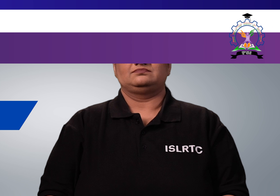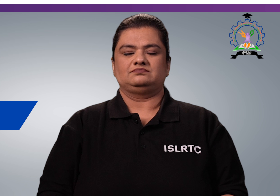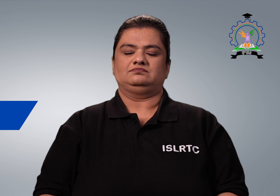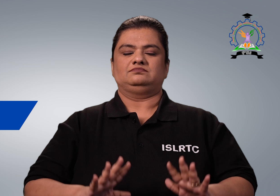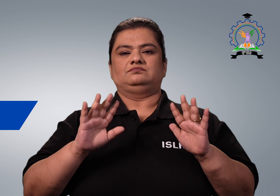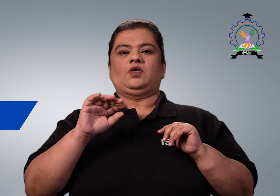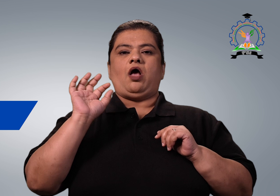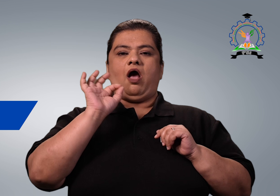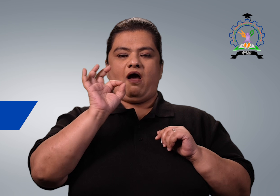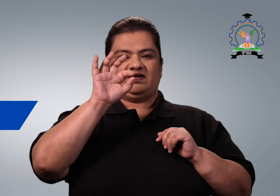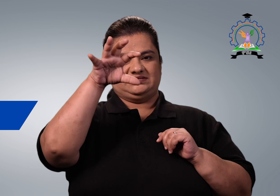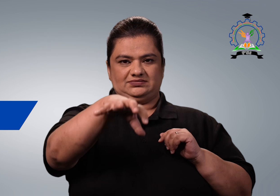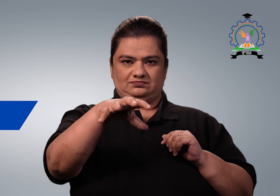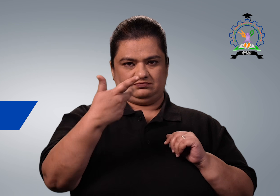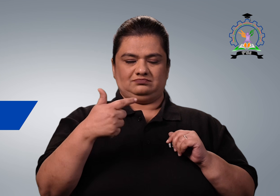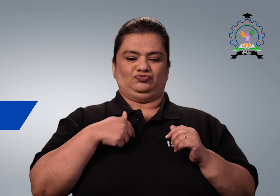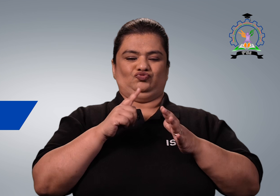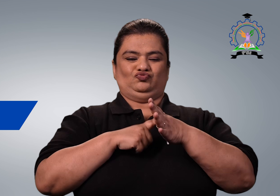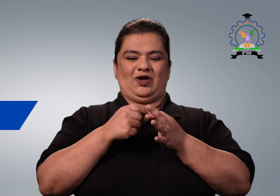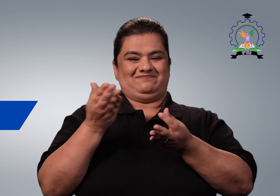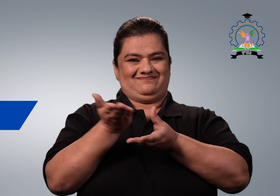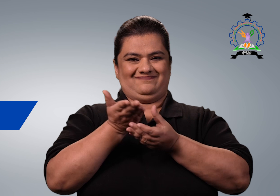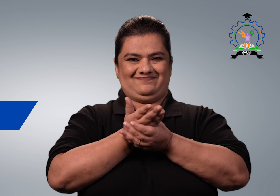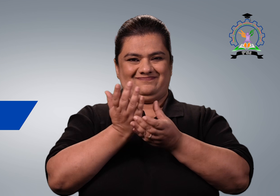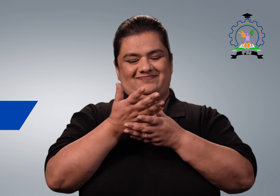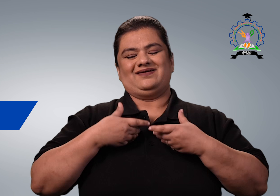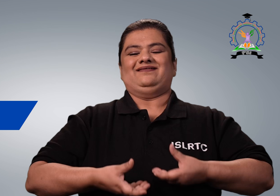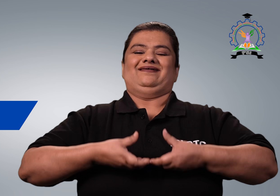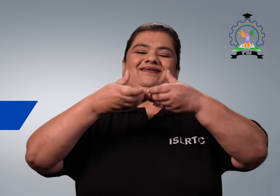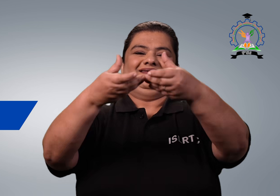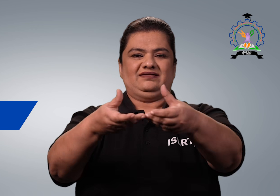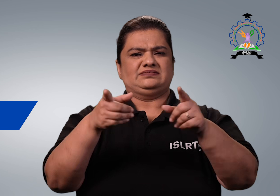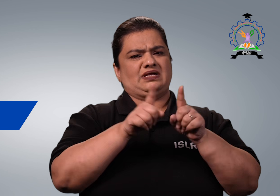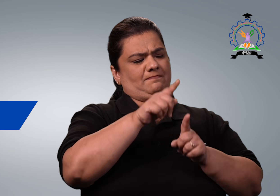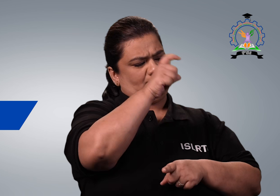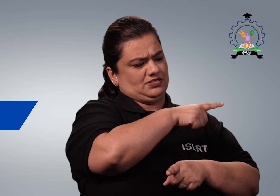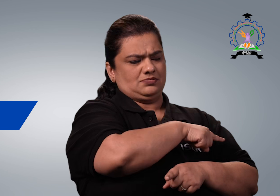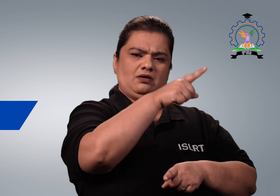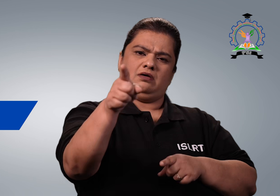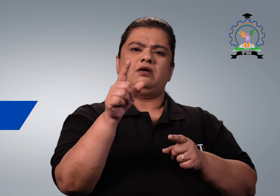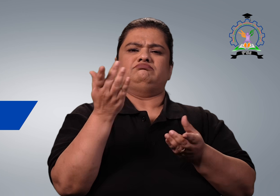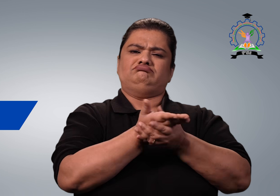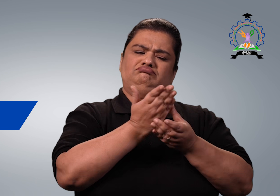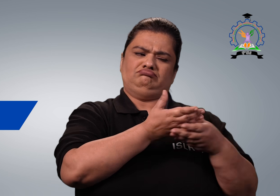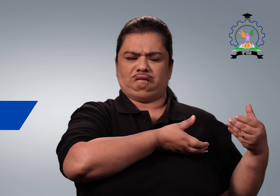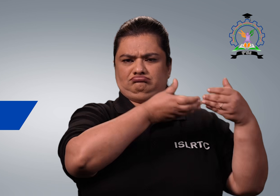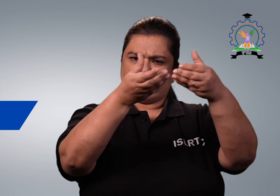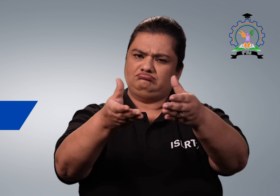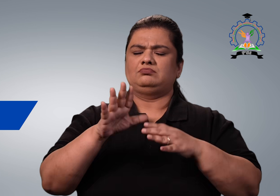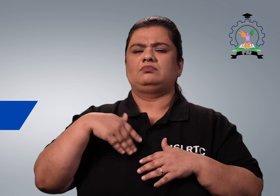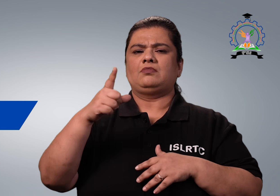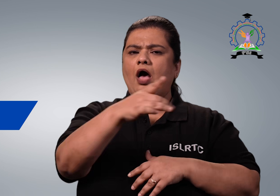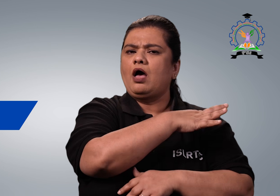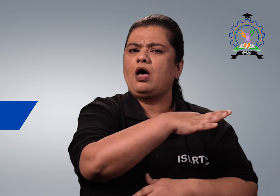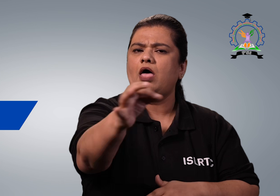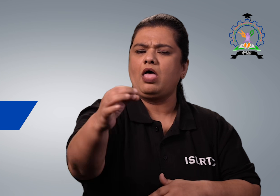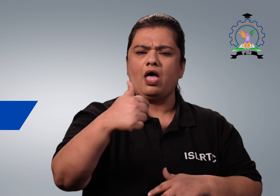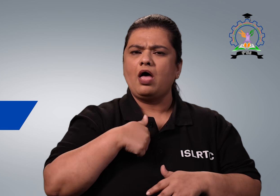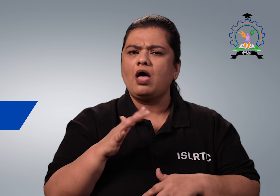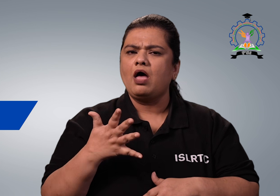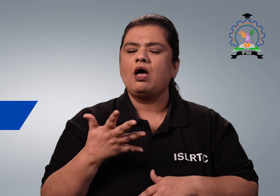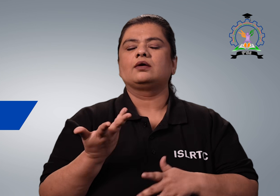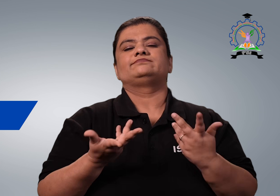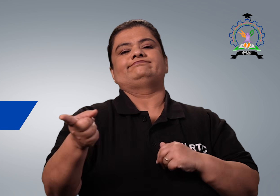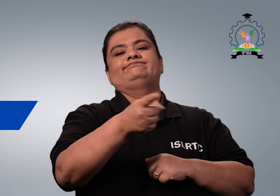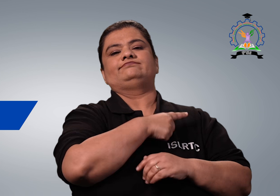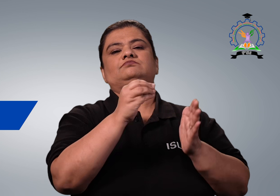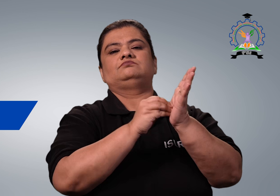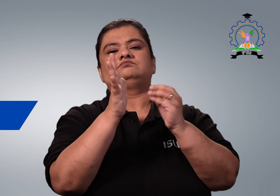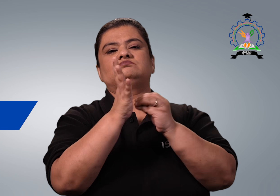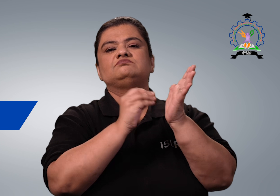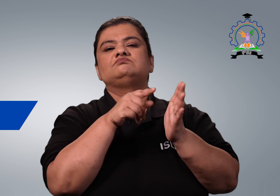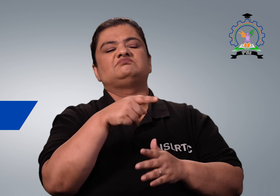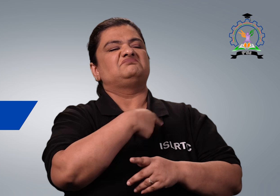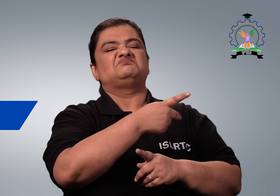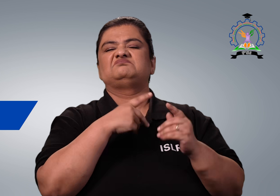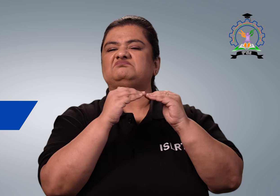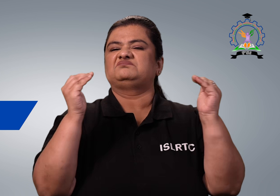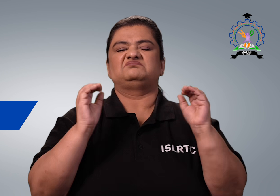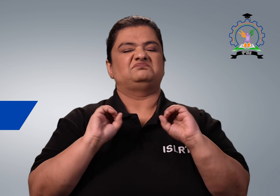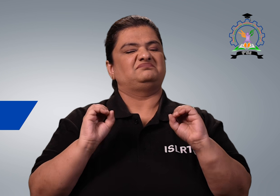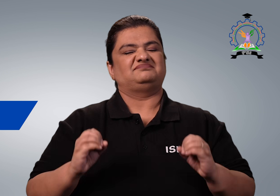For instance, if another person and I are equally qualified for a job, but the other person is selected due to corruption while I am not, it is unfair.